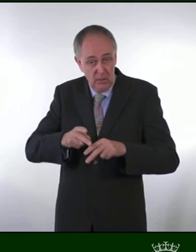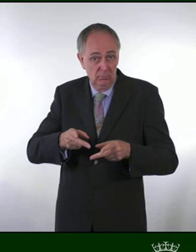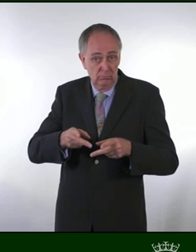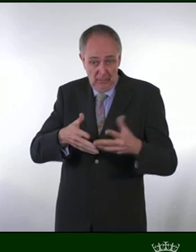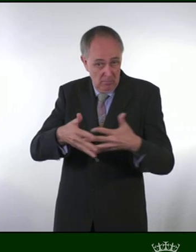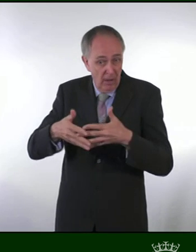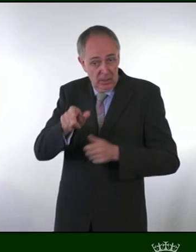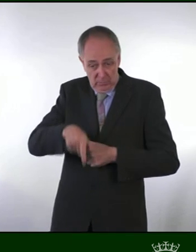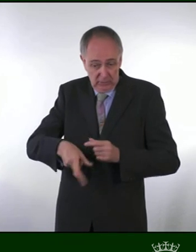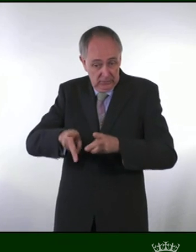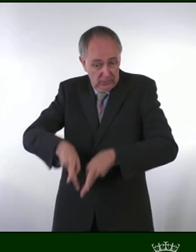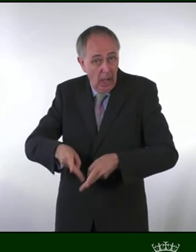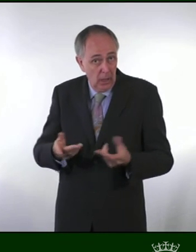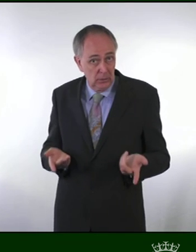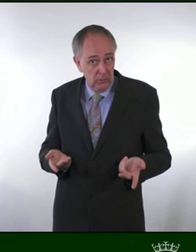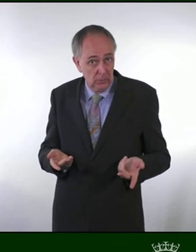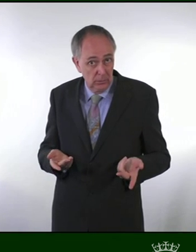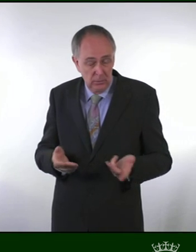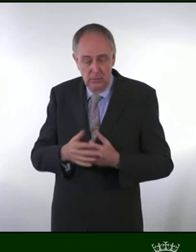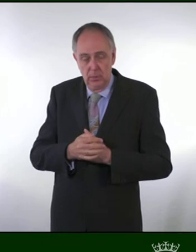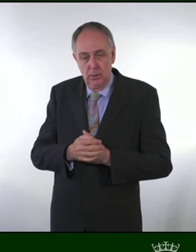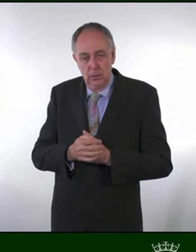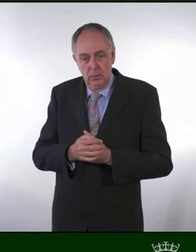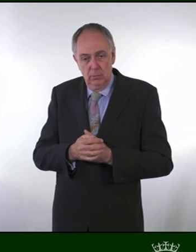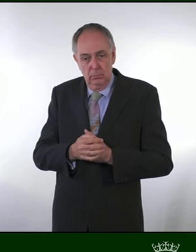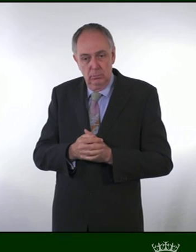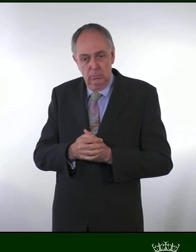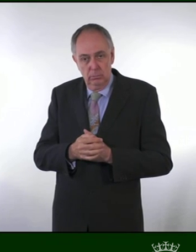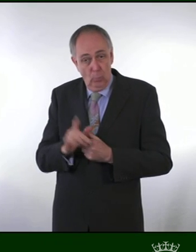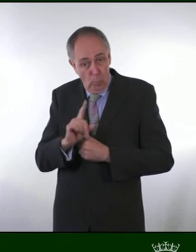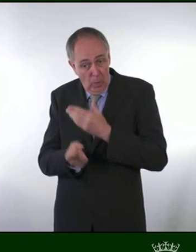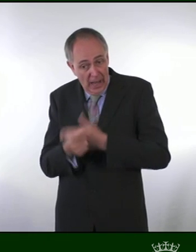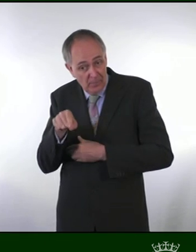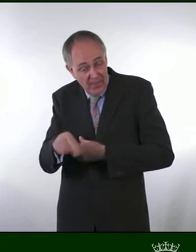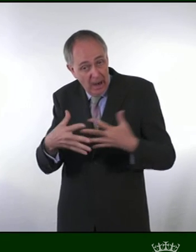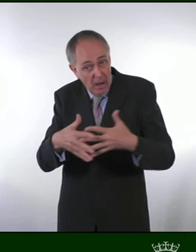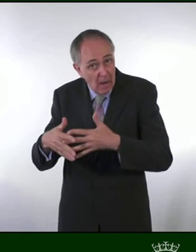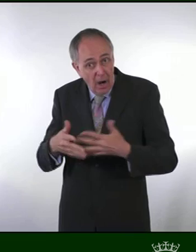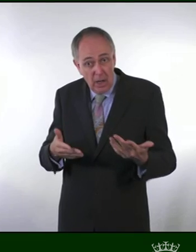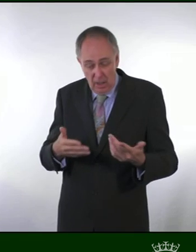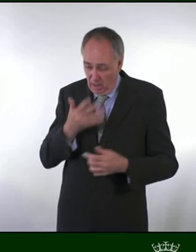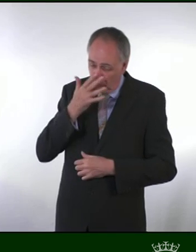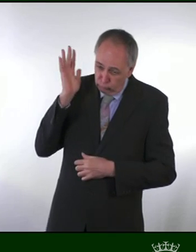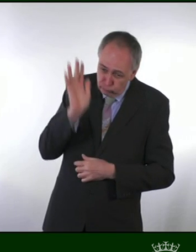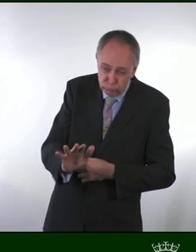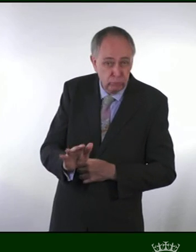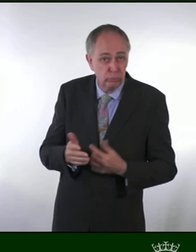I think that what happened in the United States was appalling and inexcusable.